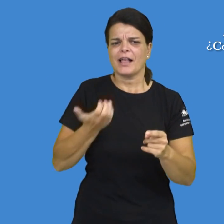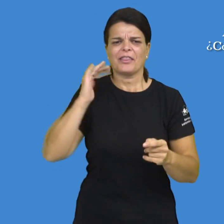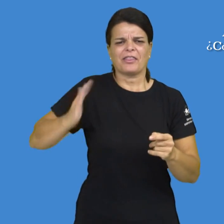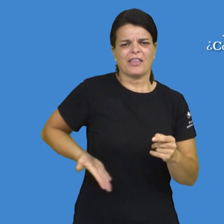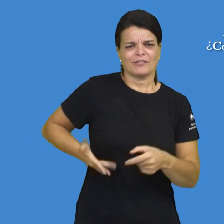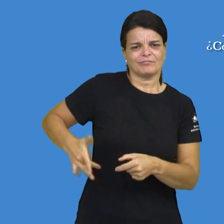afectar